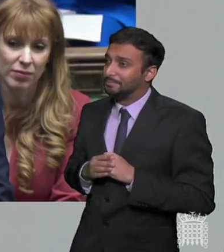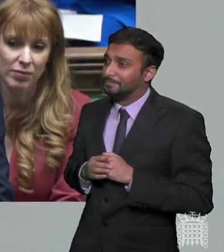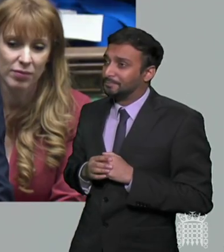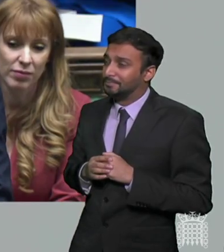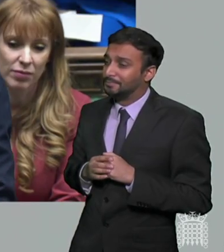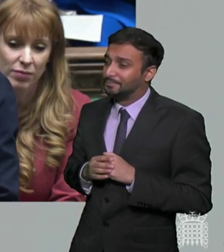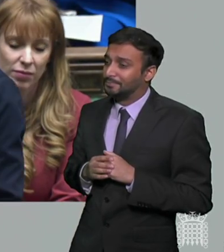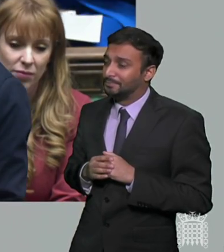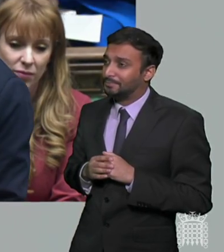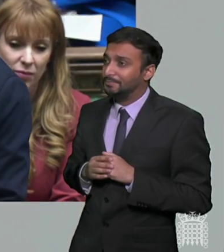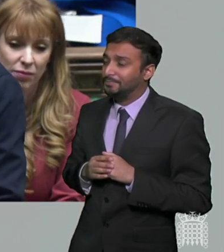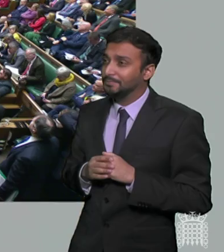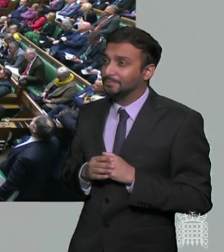Mr Speaker, we are—